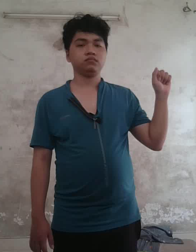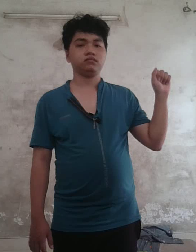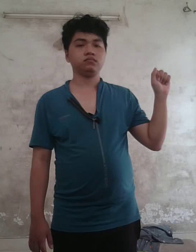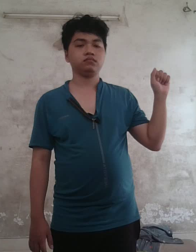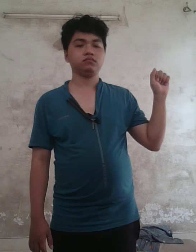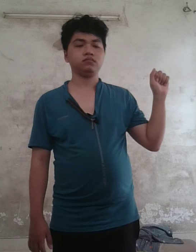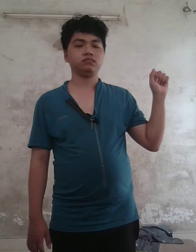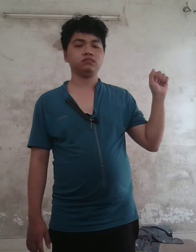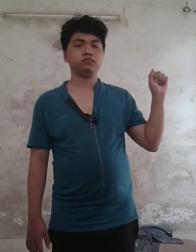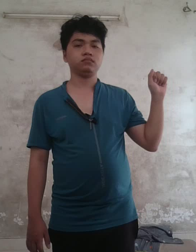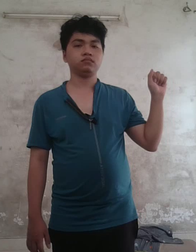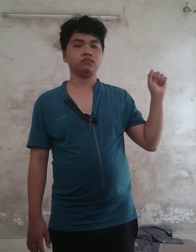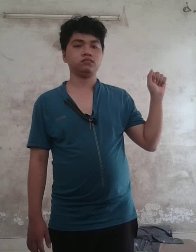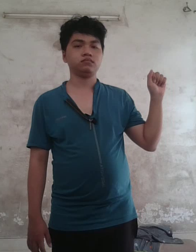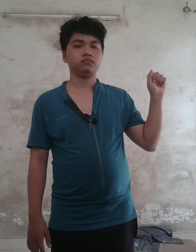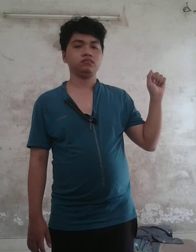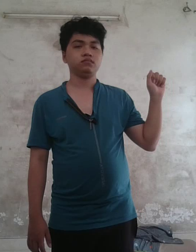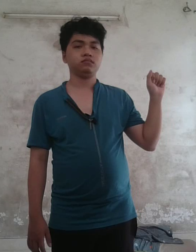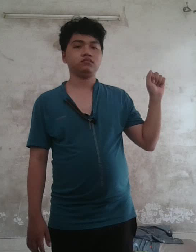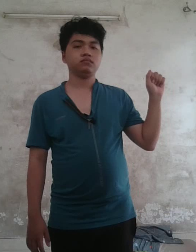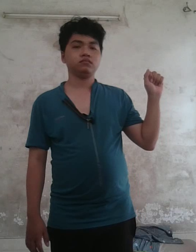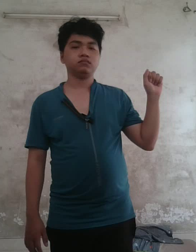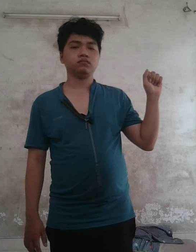a